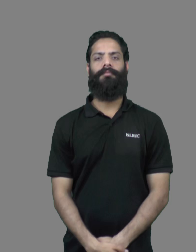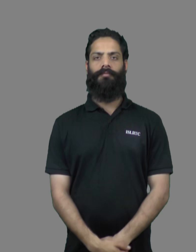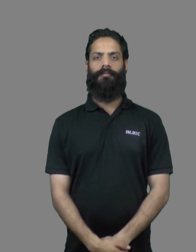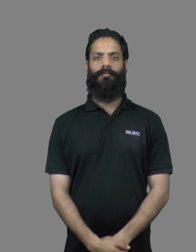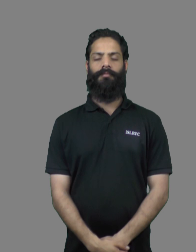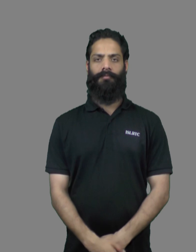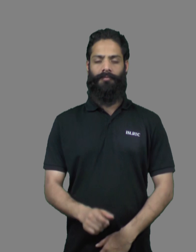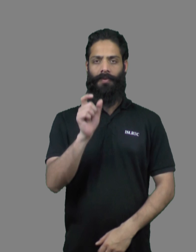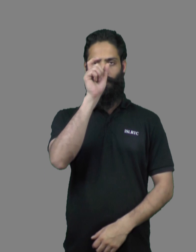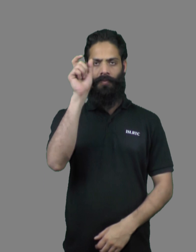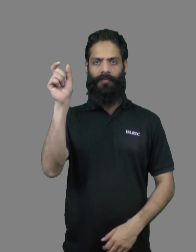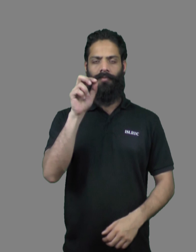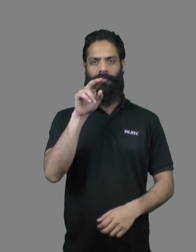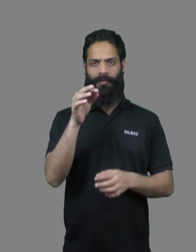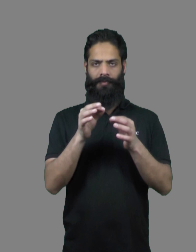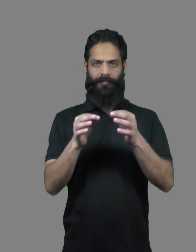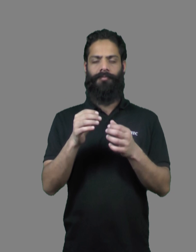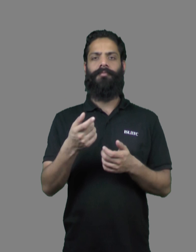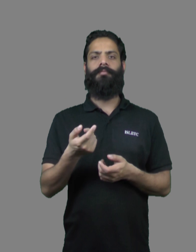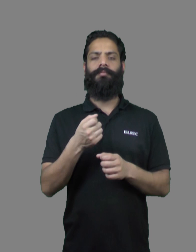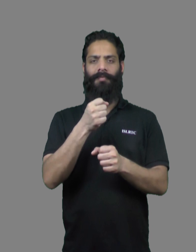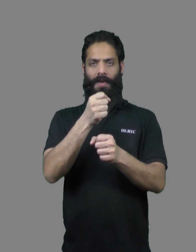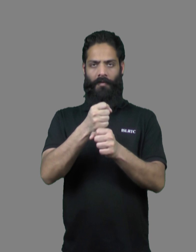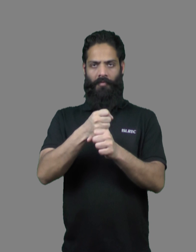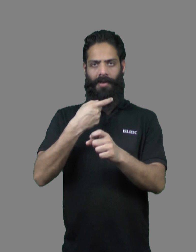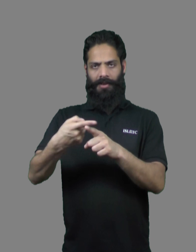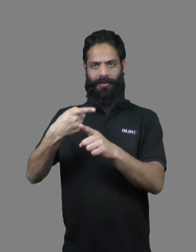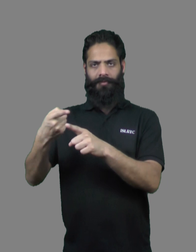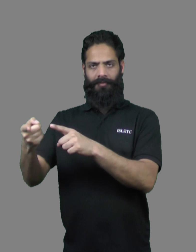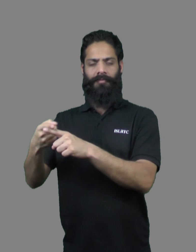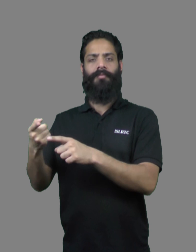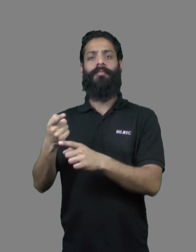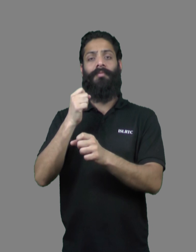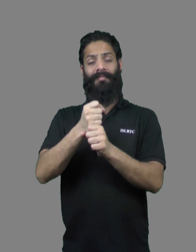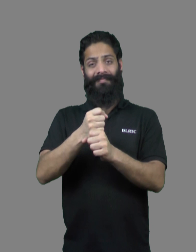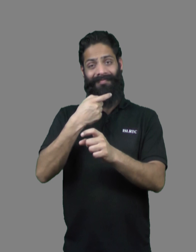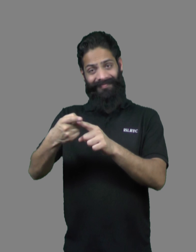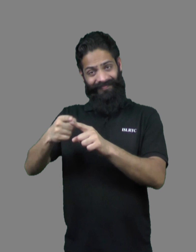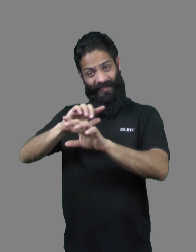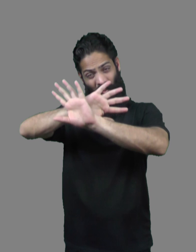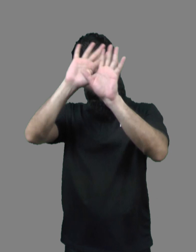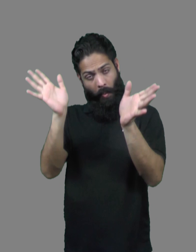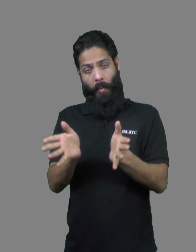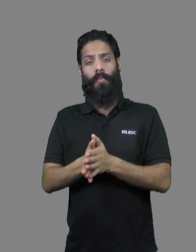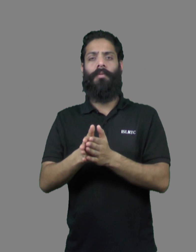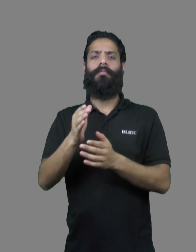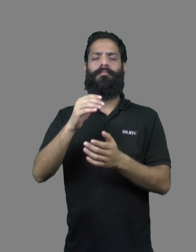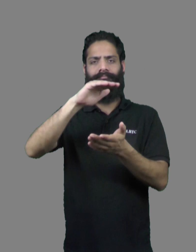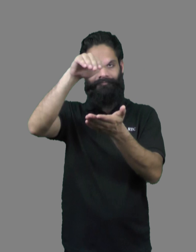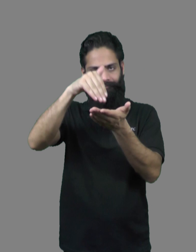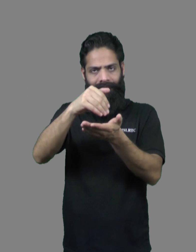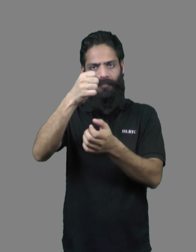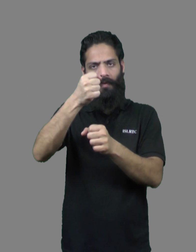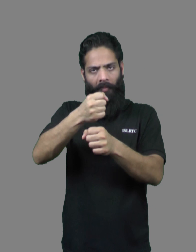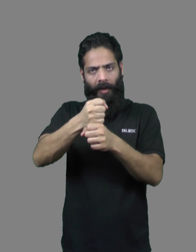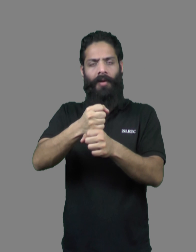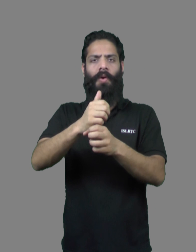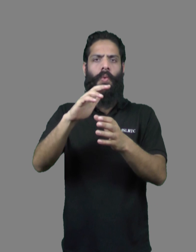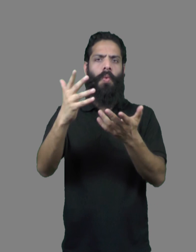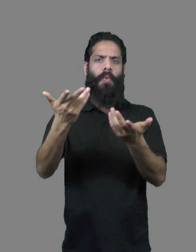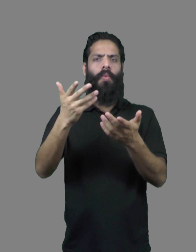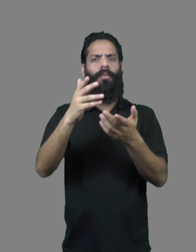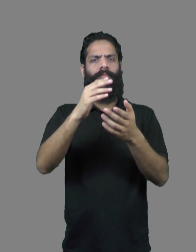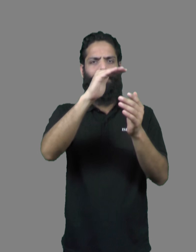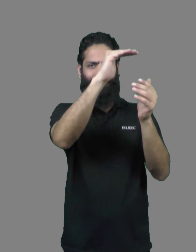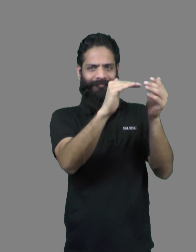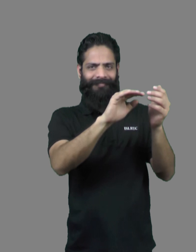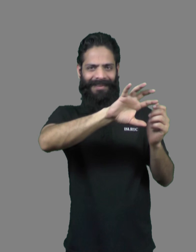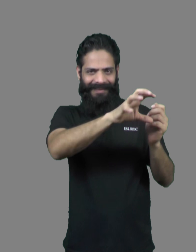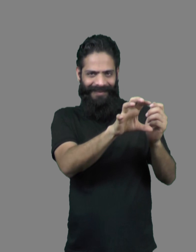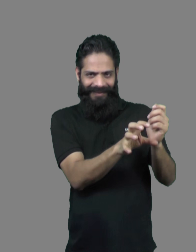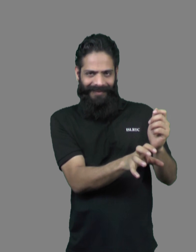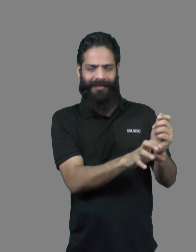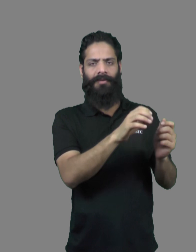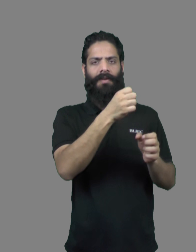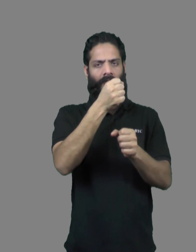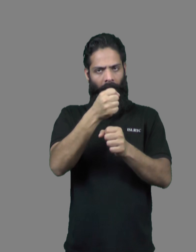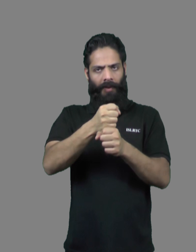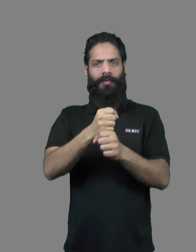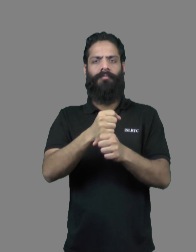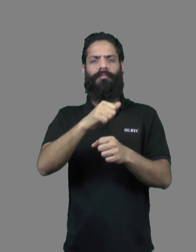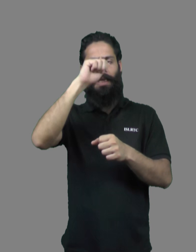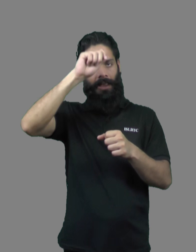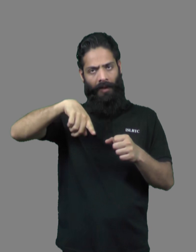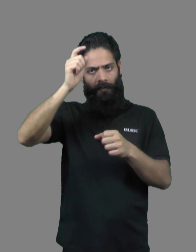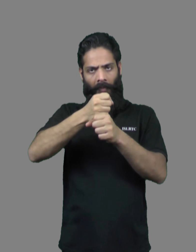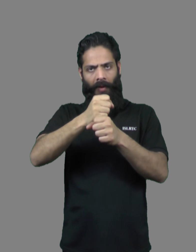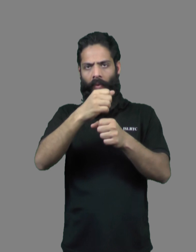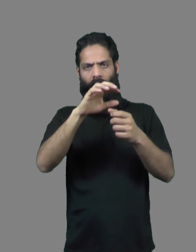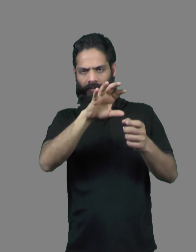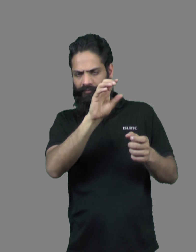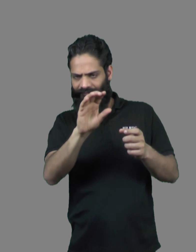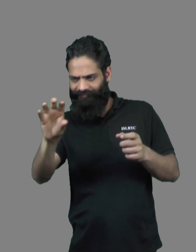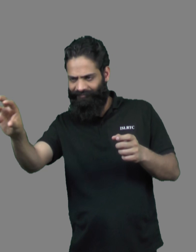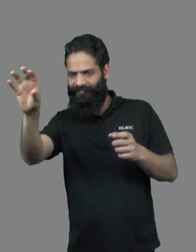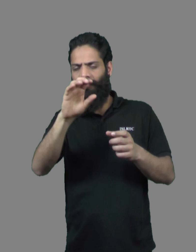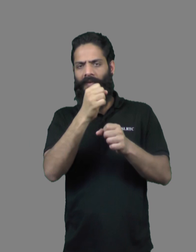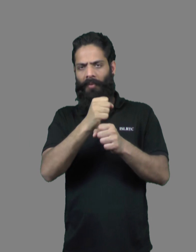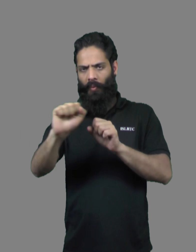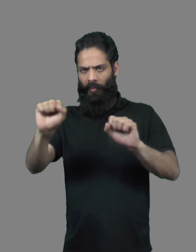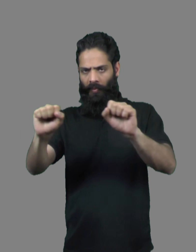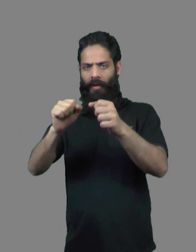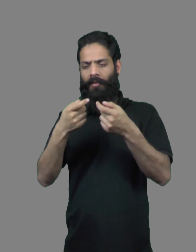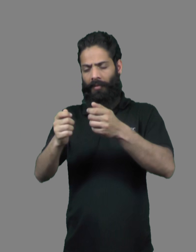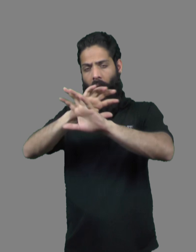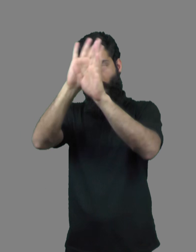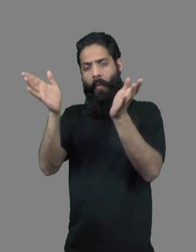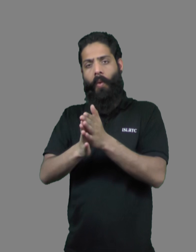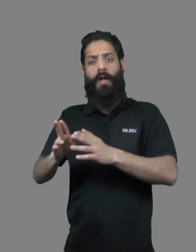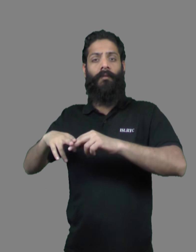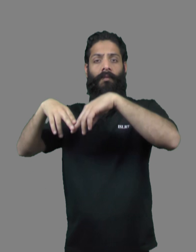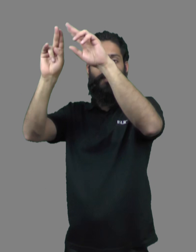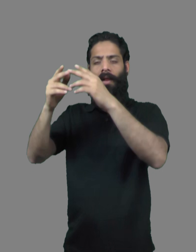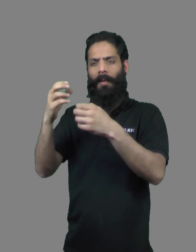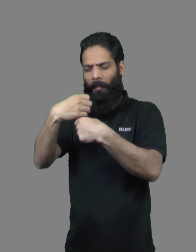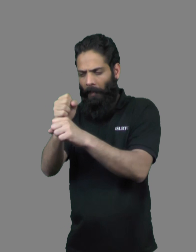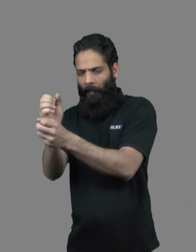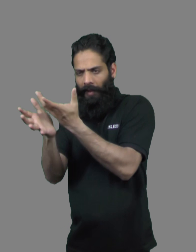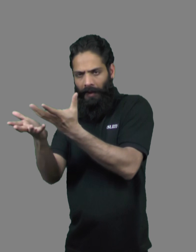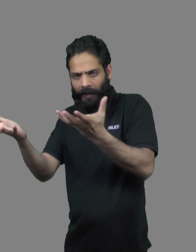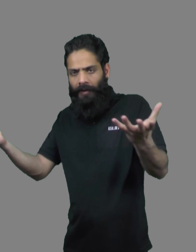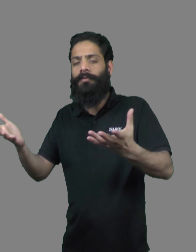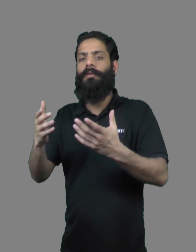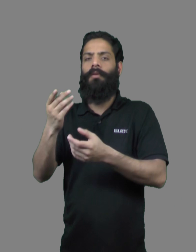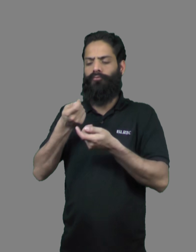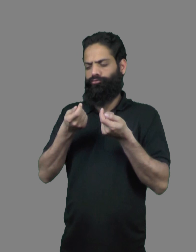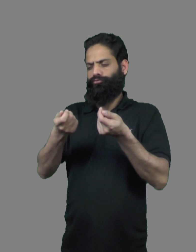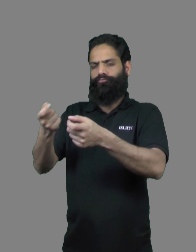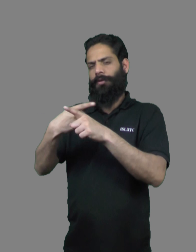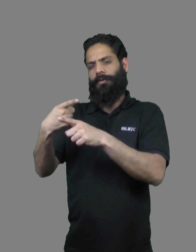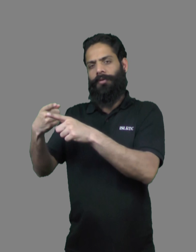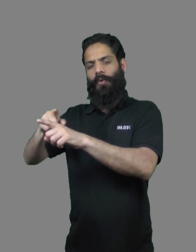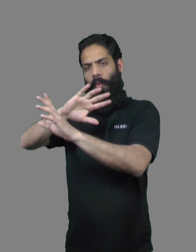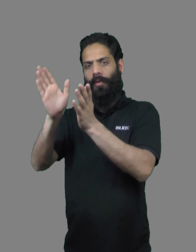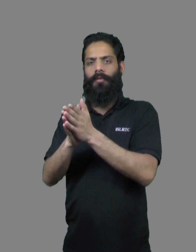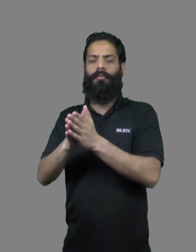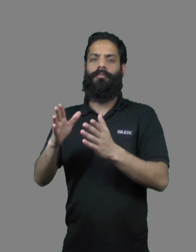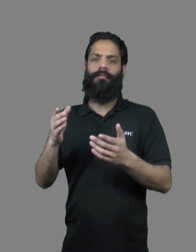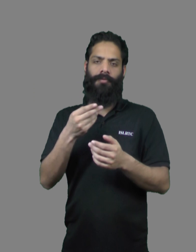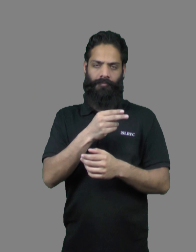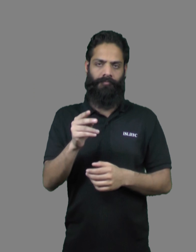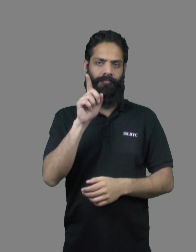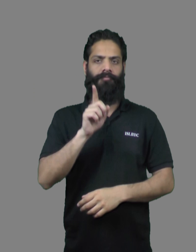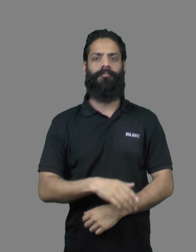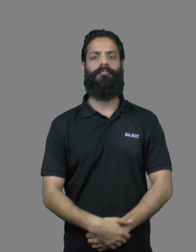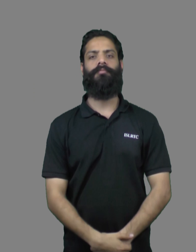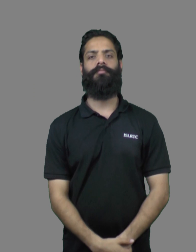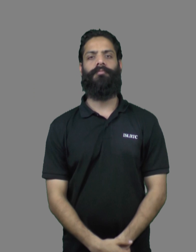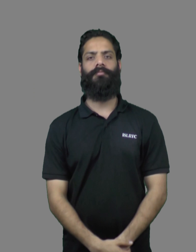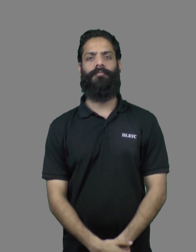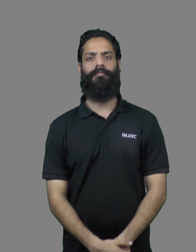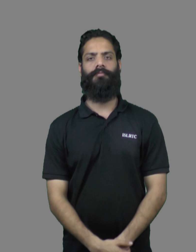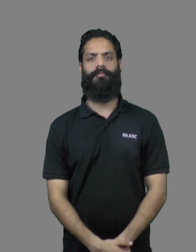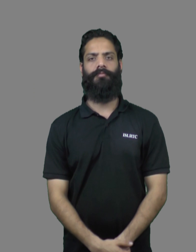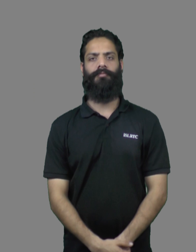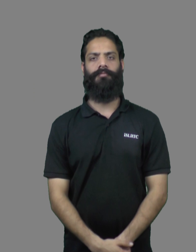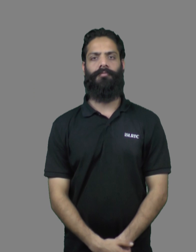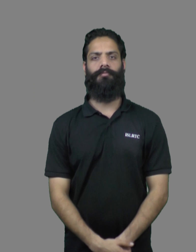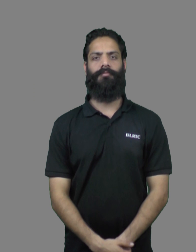Government Expenditures